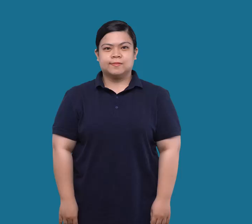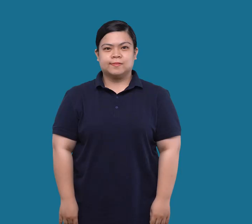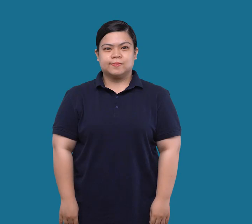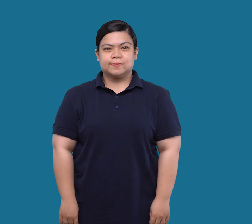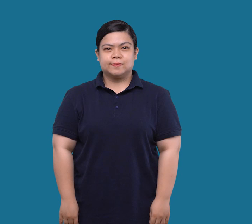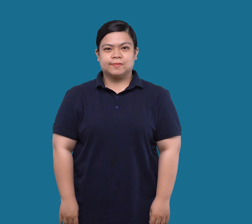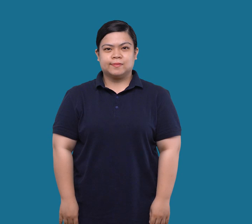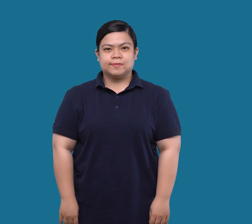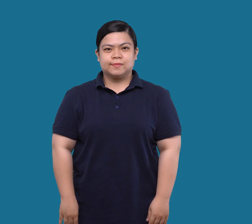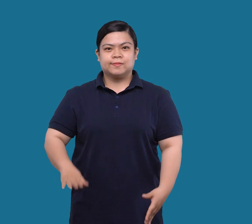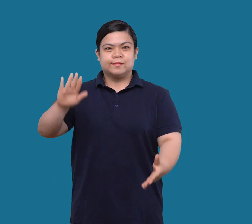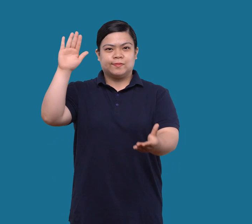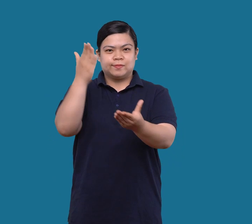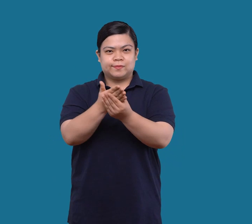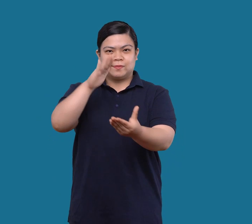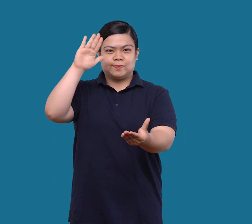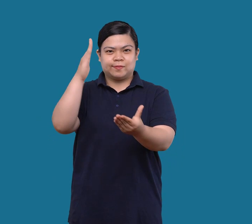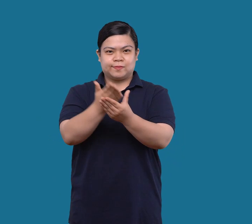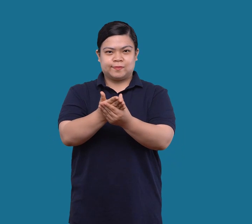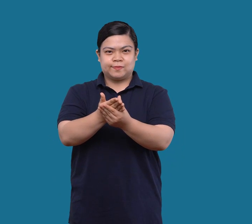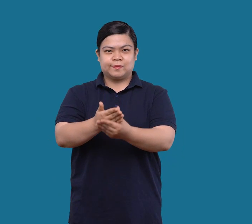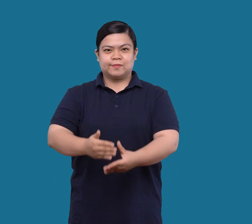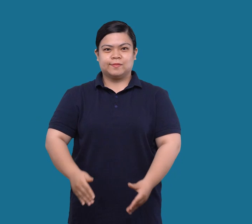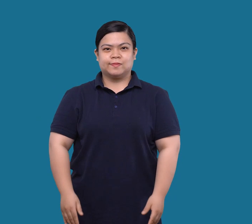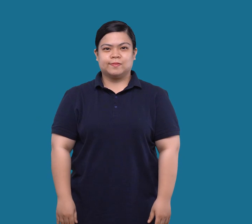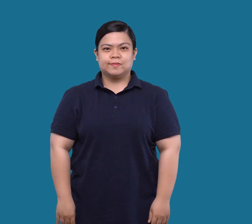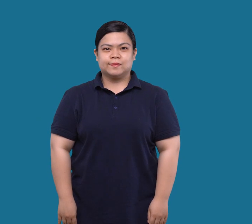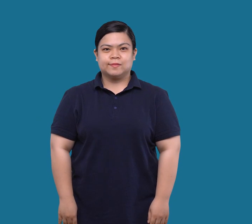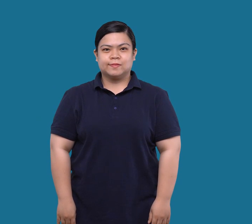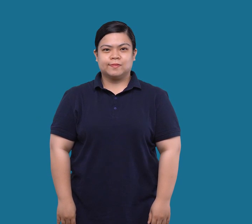tải về